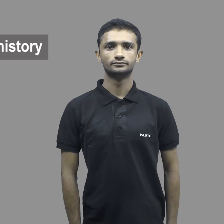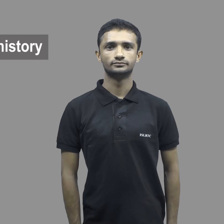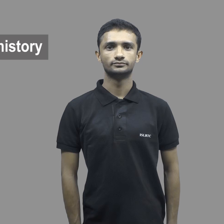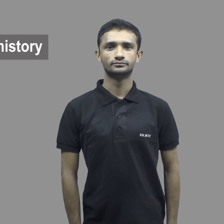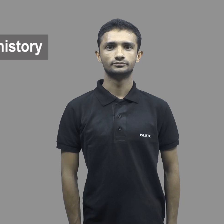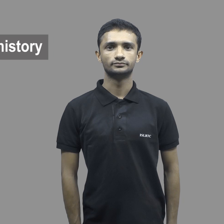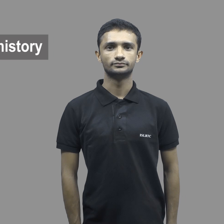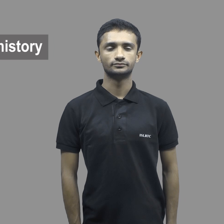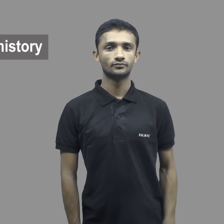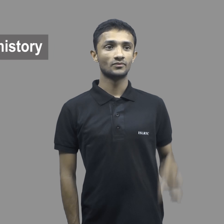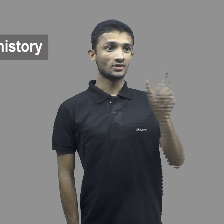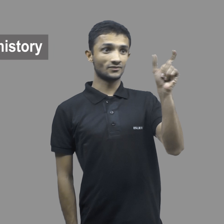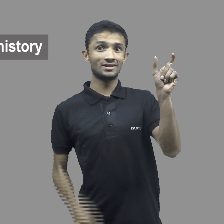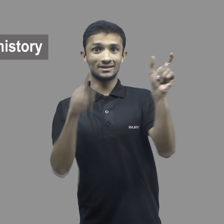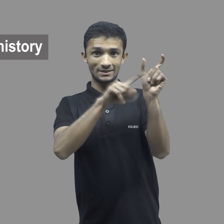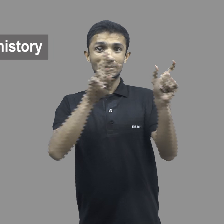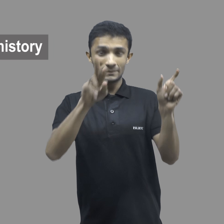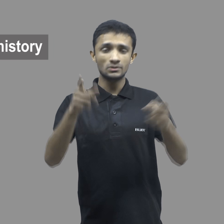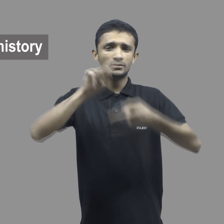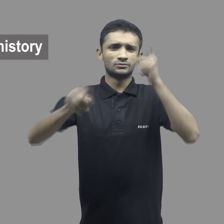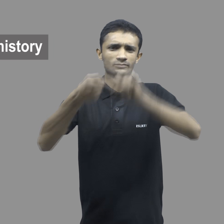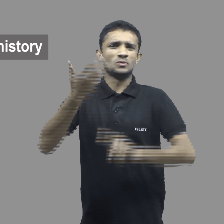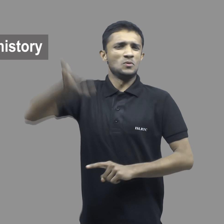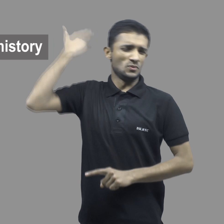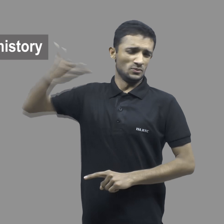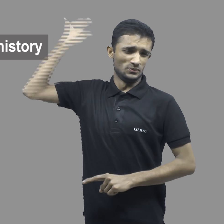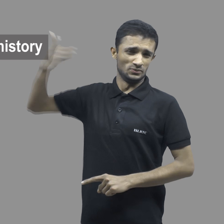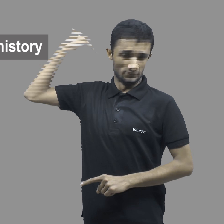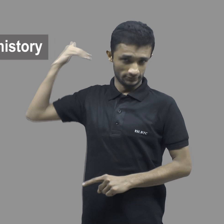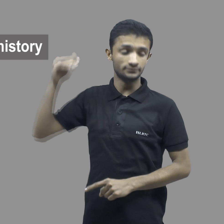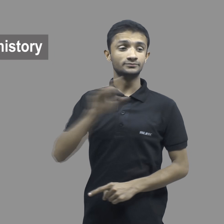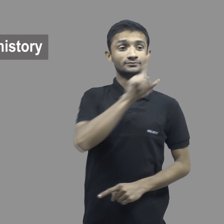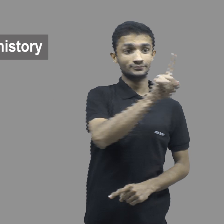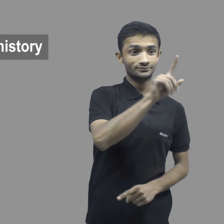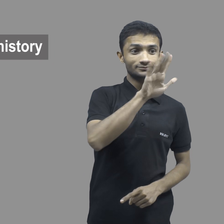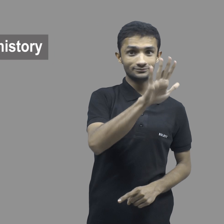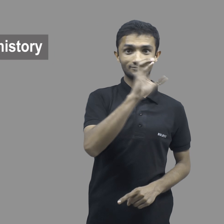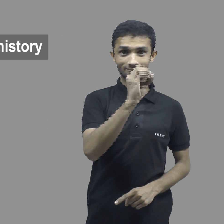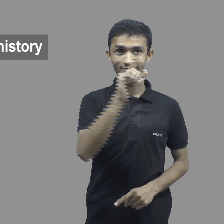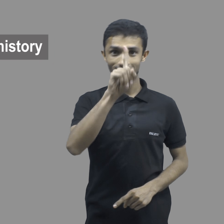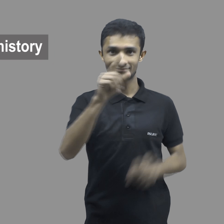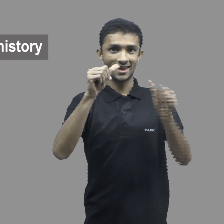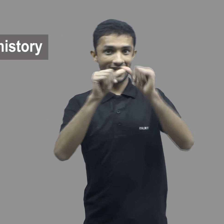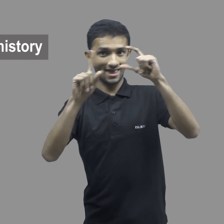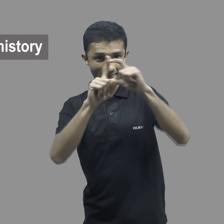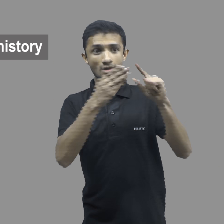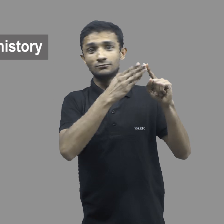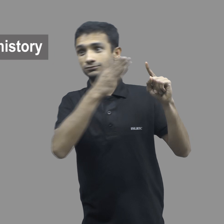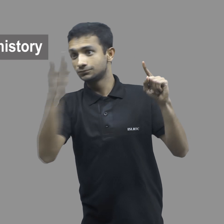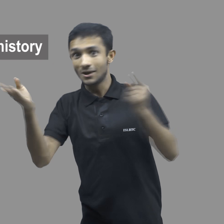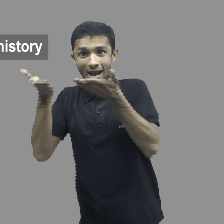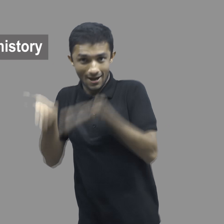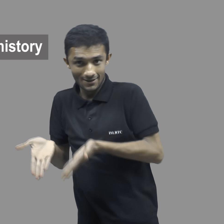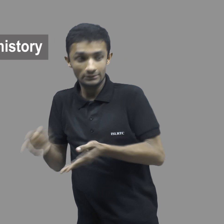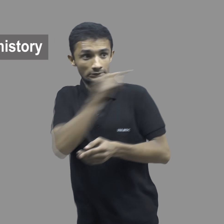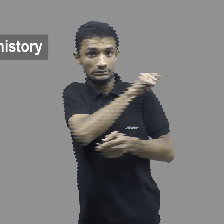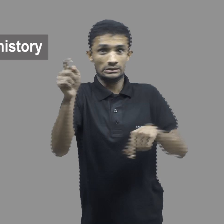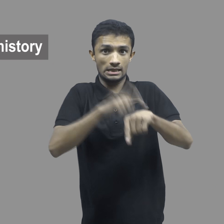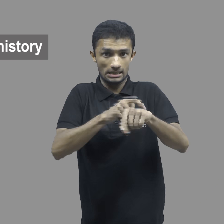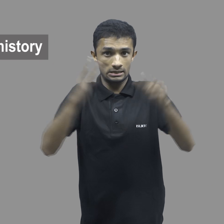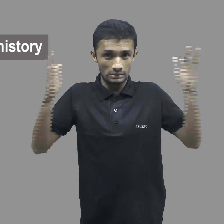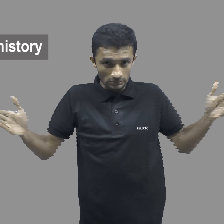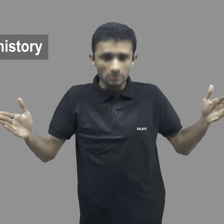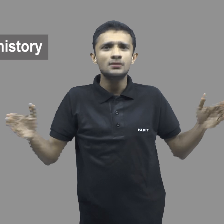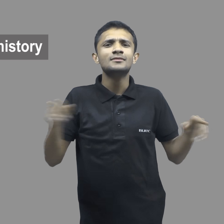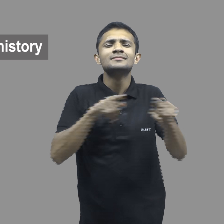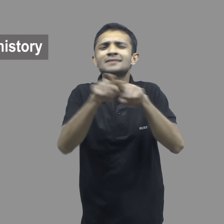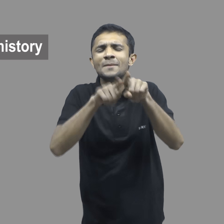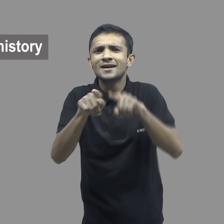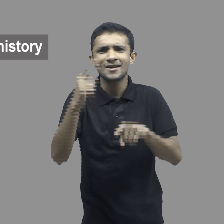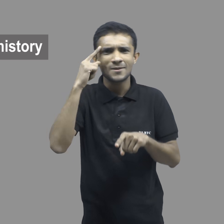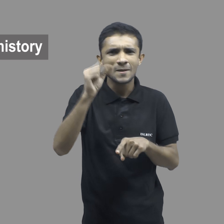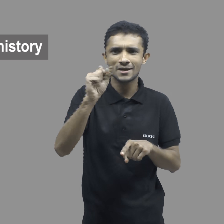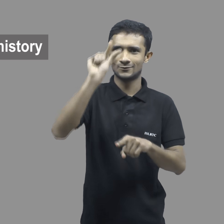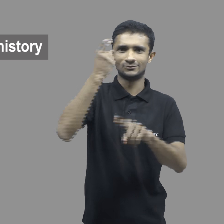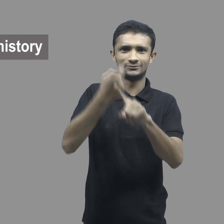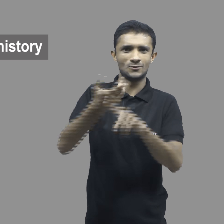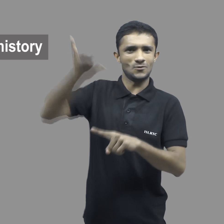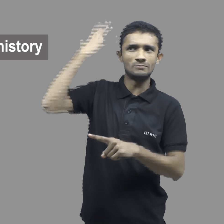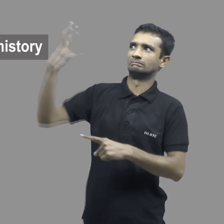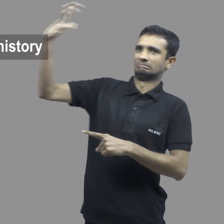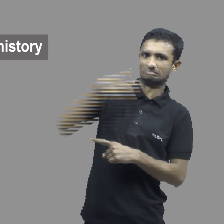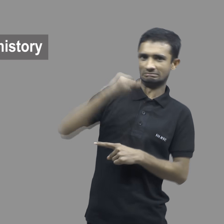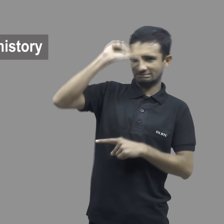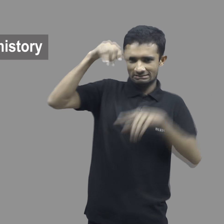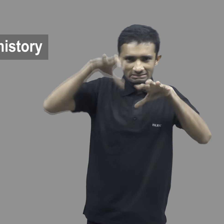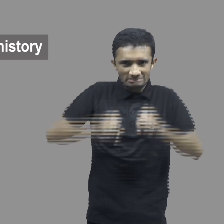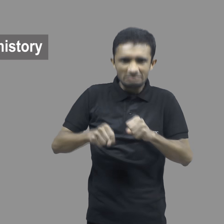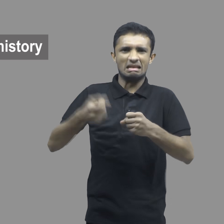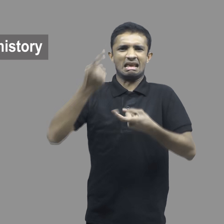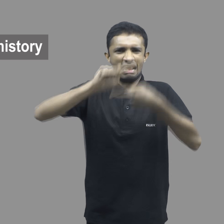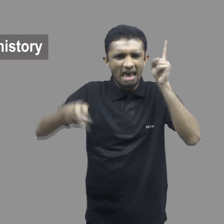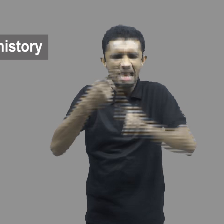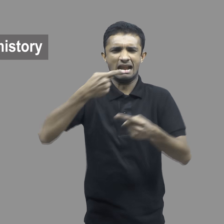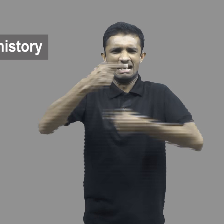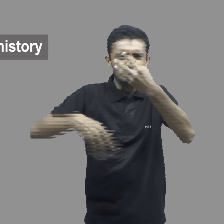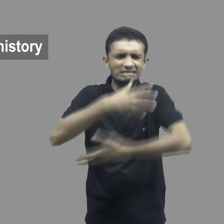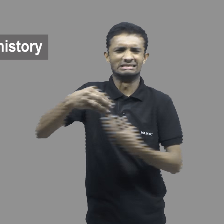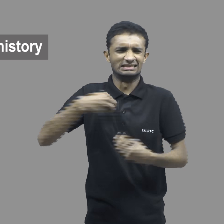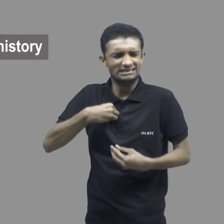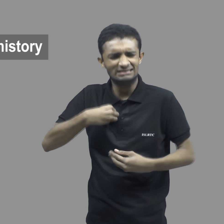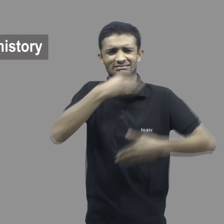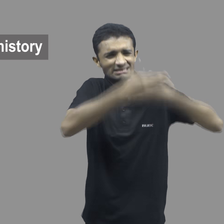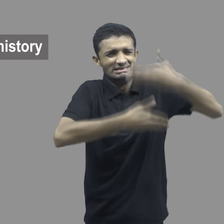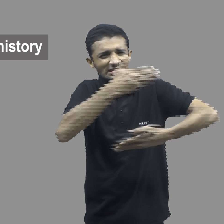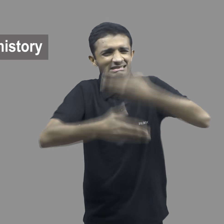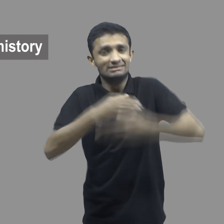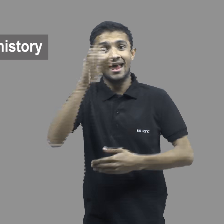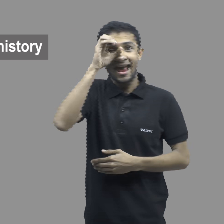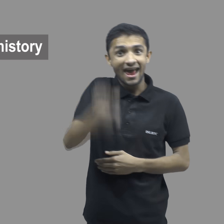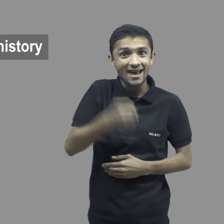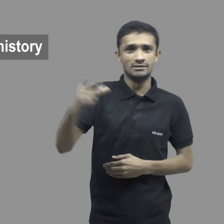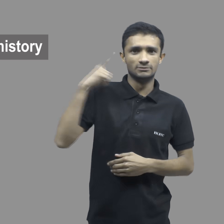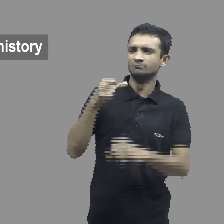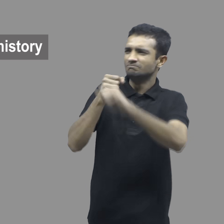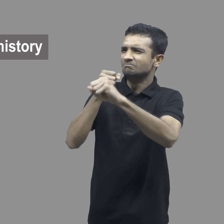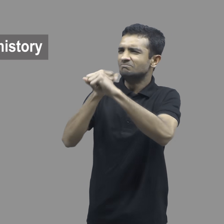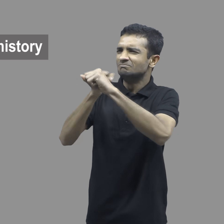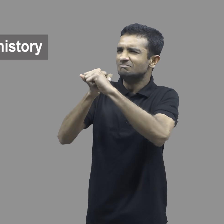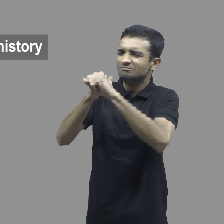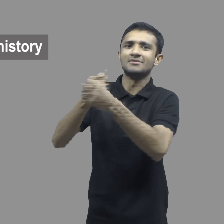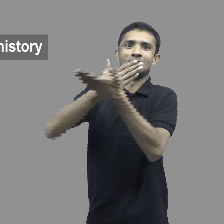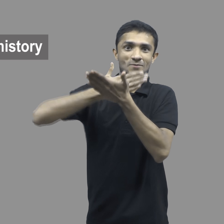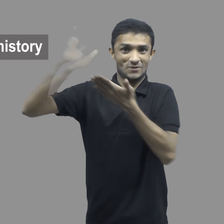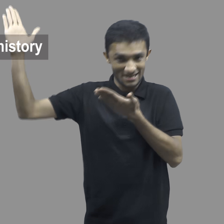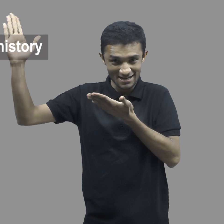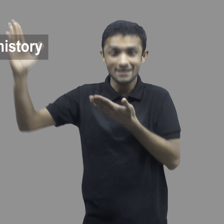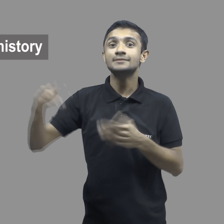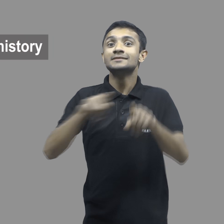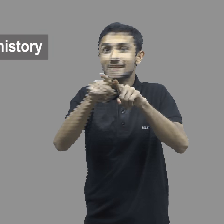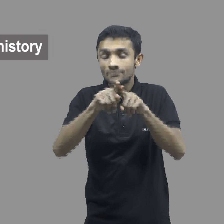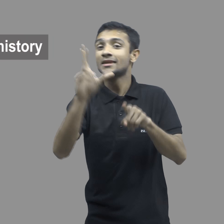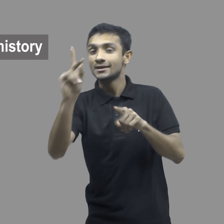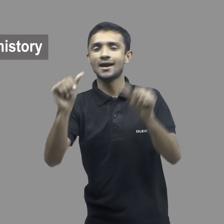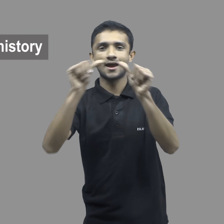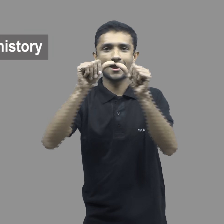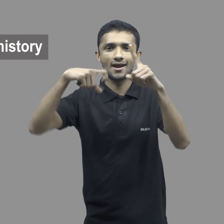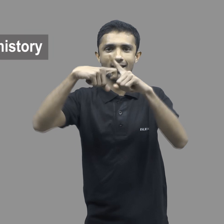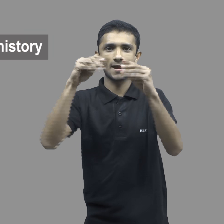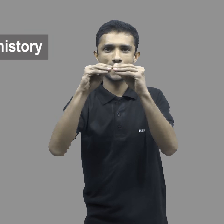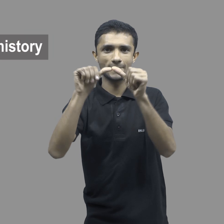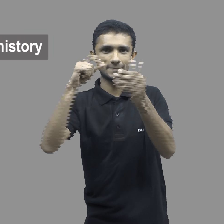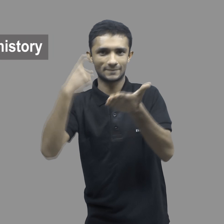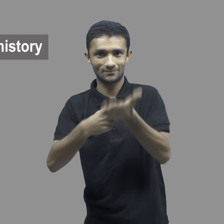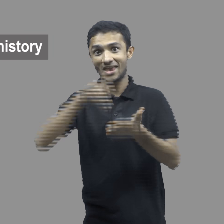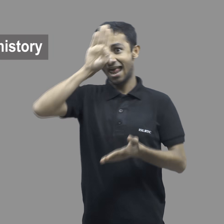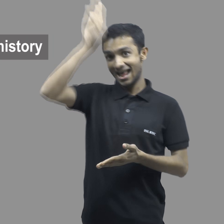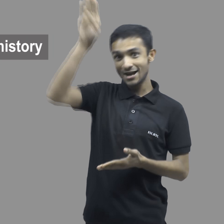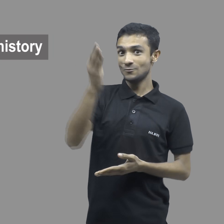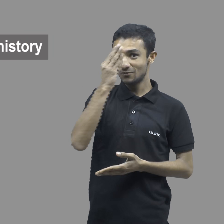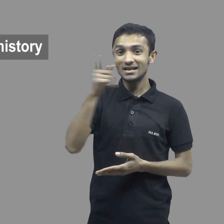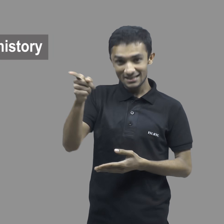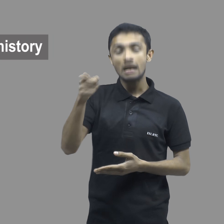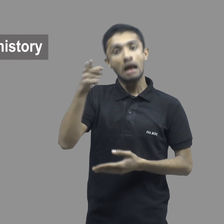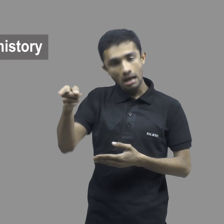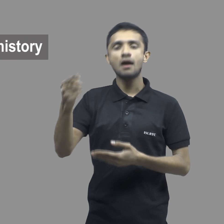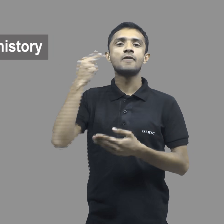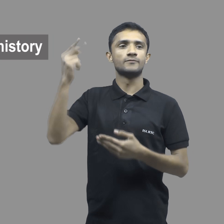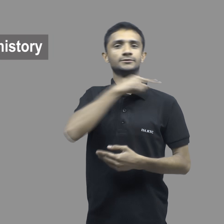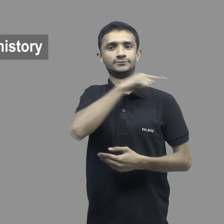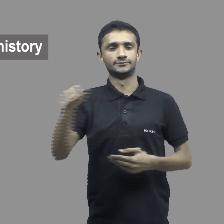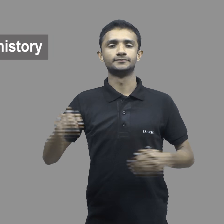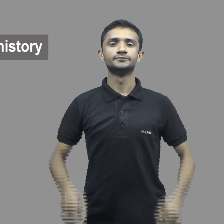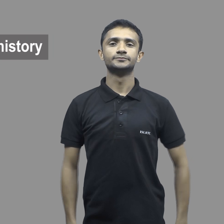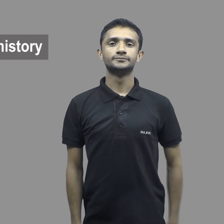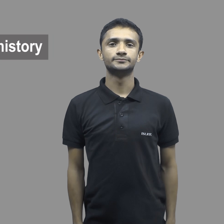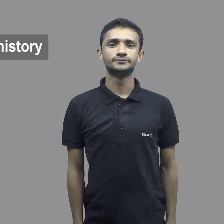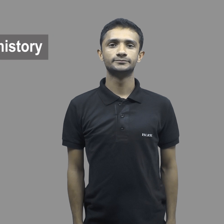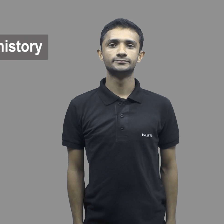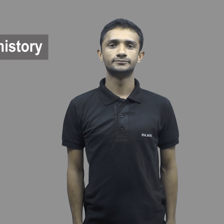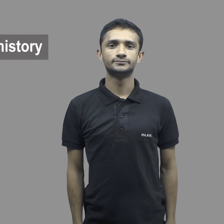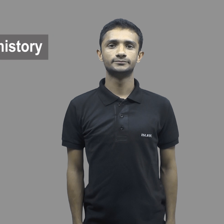Modern History